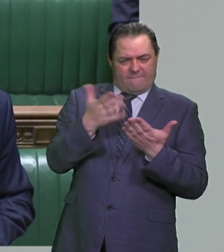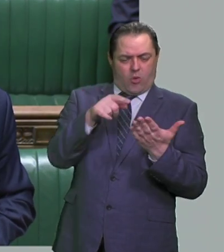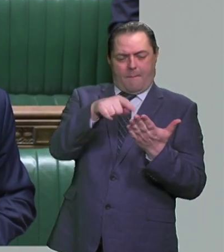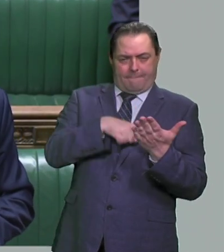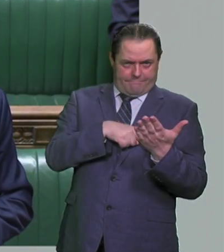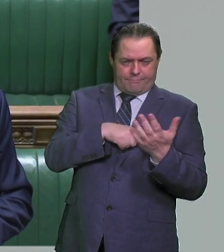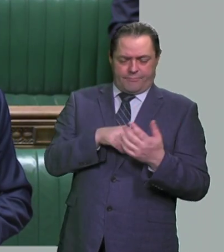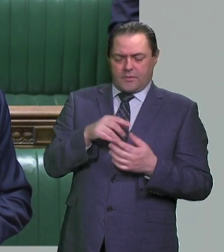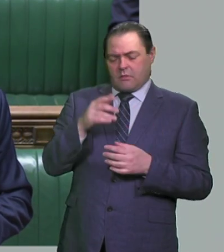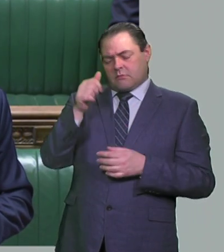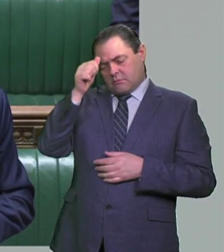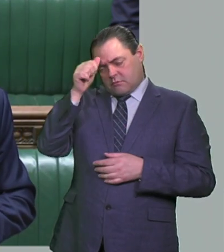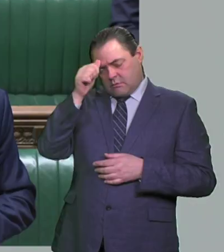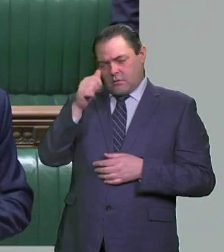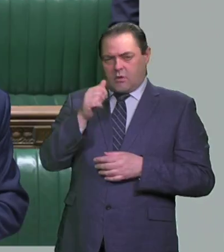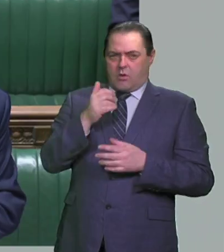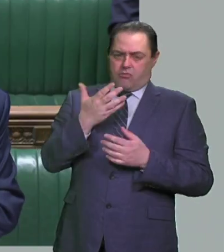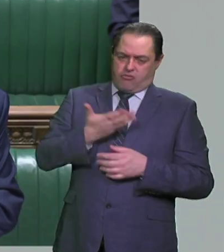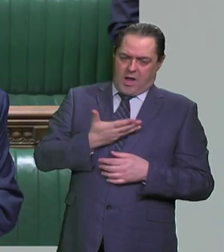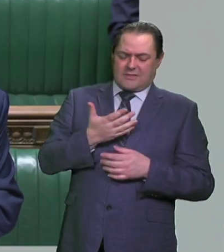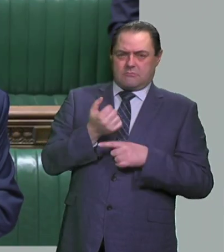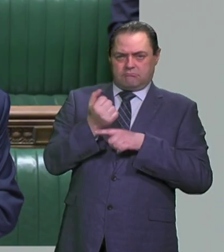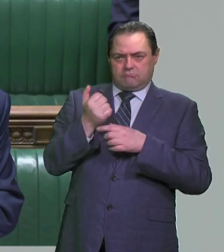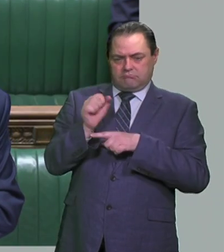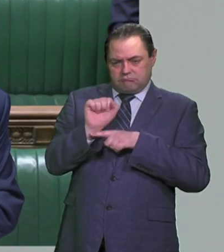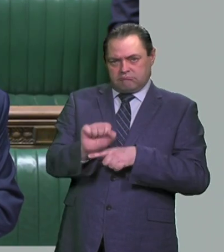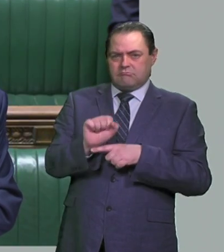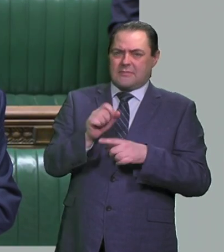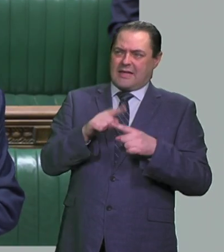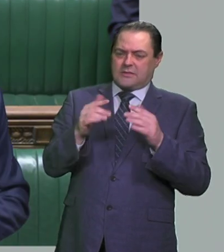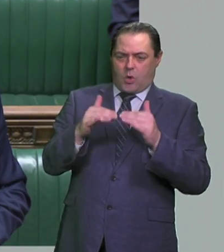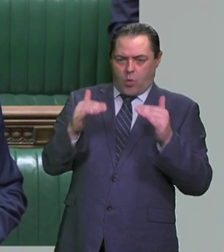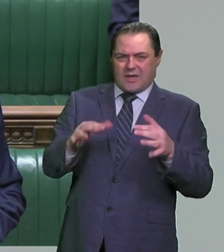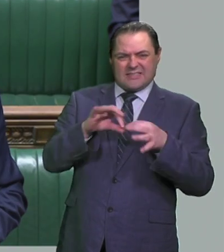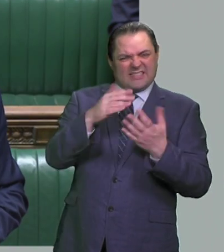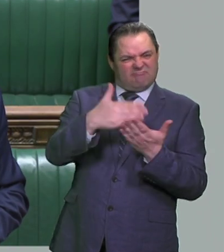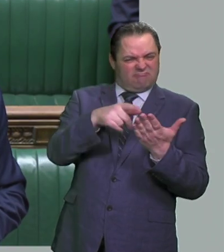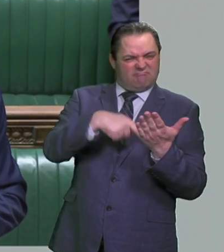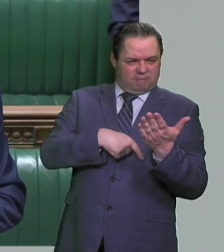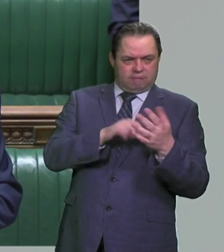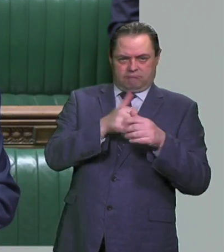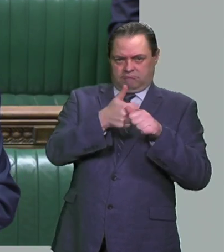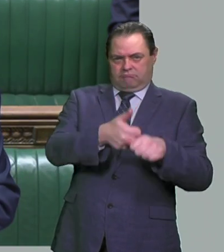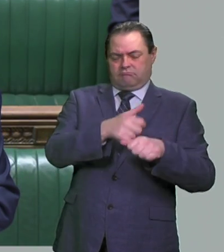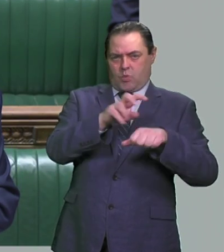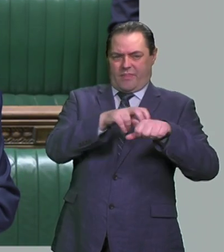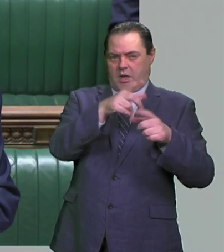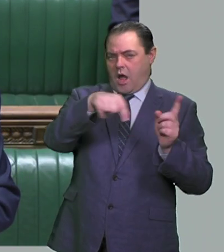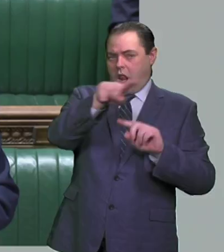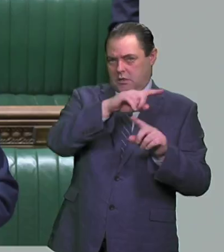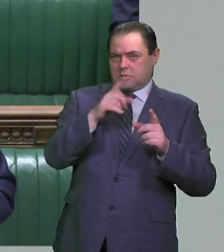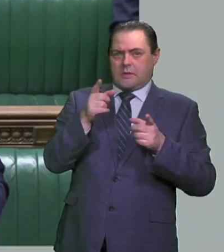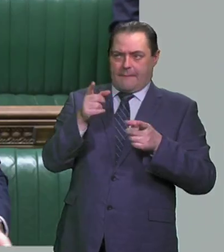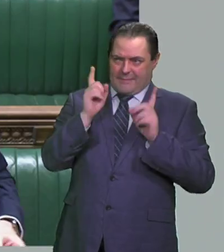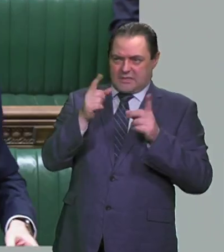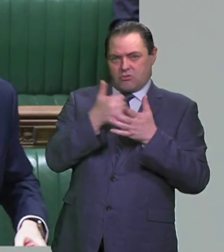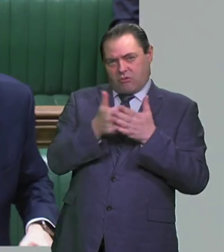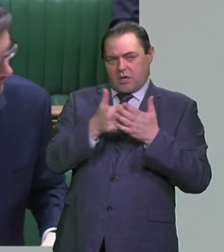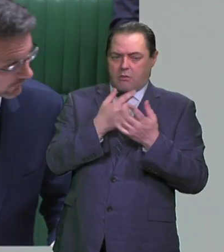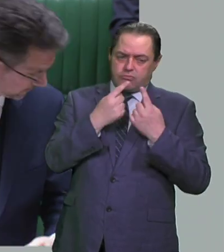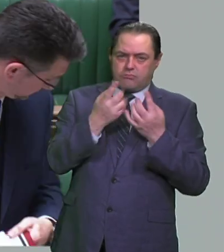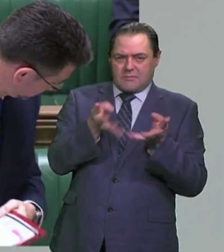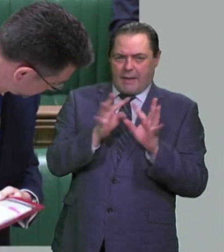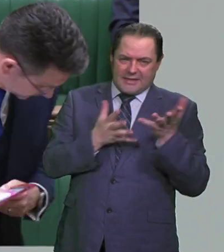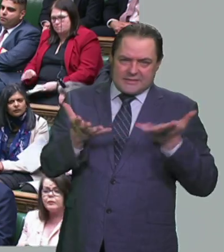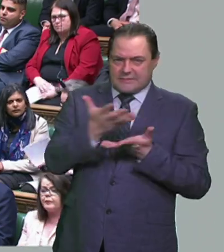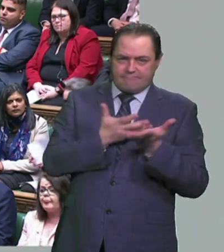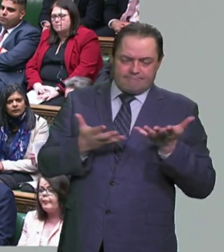We recognise the importance of the right safeguards and equality of opportunity provisions within the agreement to the people of Northern Ireland, and the Secretary of State discusses the subject regularly with Cabinet colleagues.